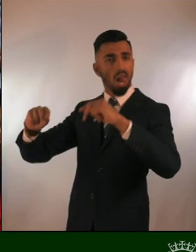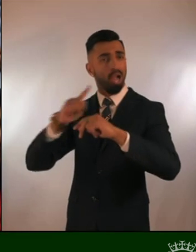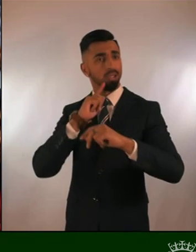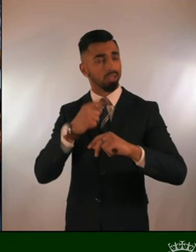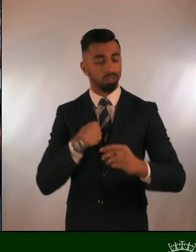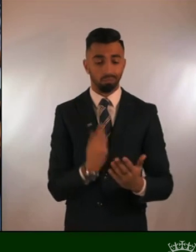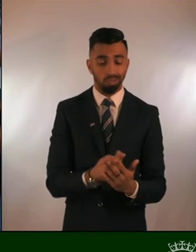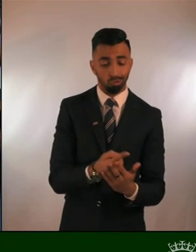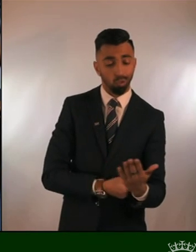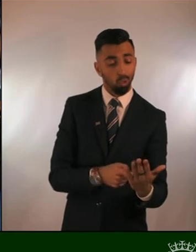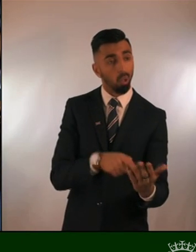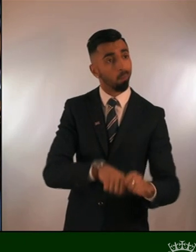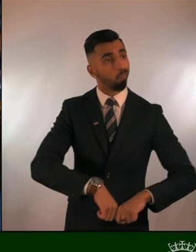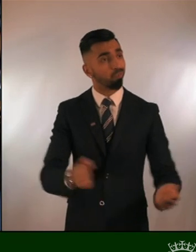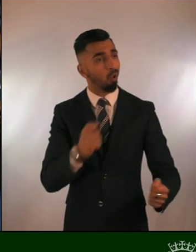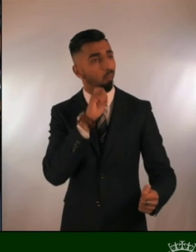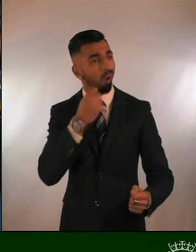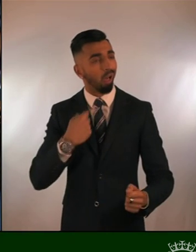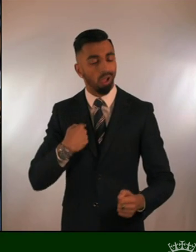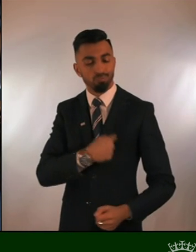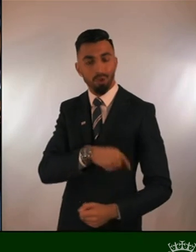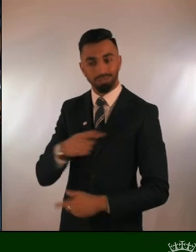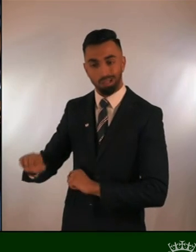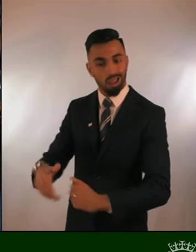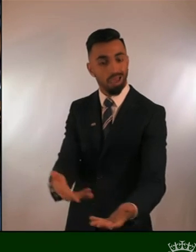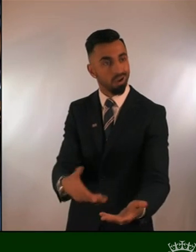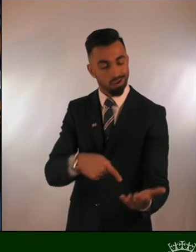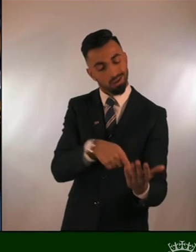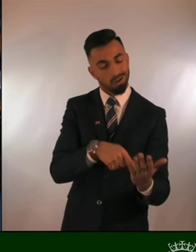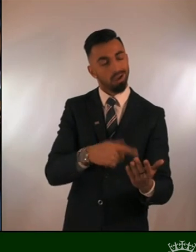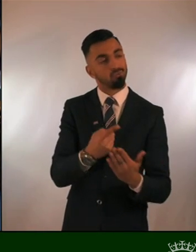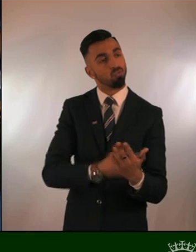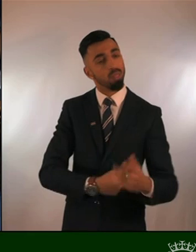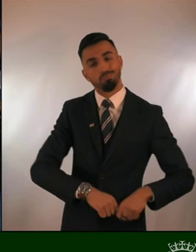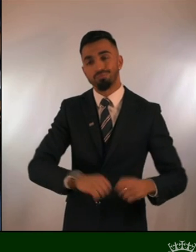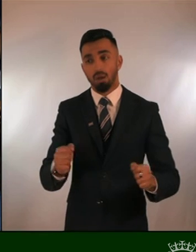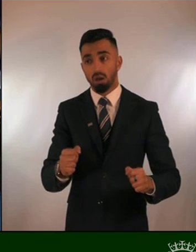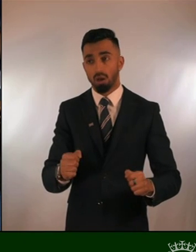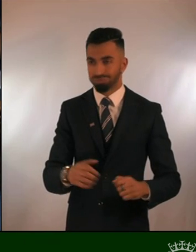I am setting the amount that the Government will spend for the rest of this Parliament within those rules as well.